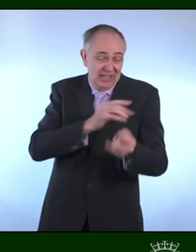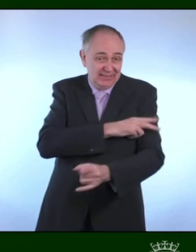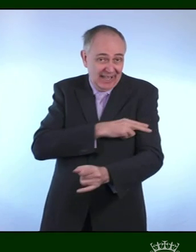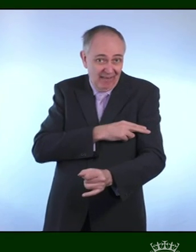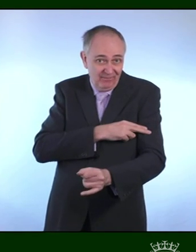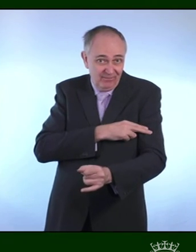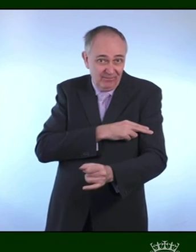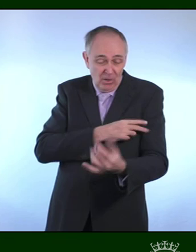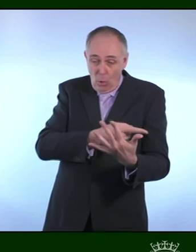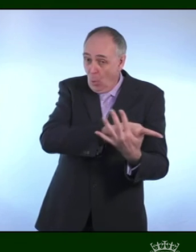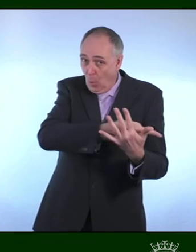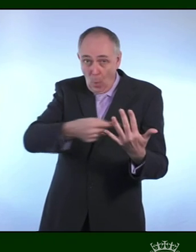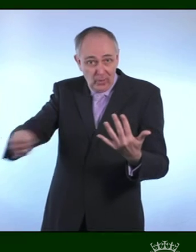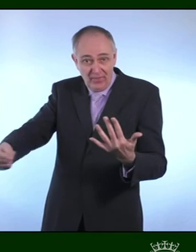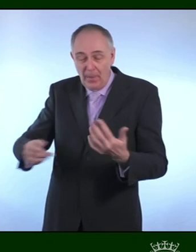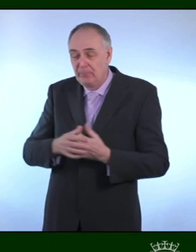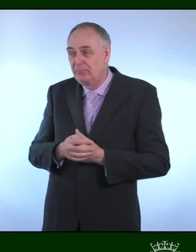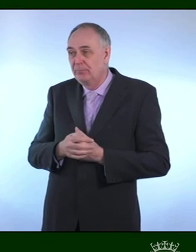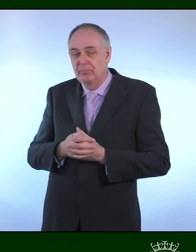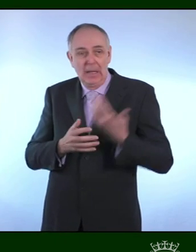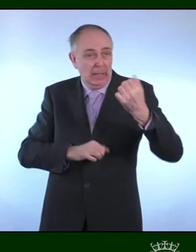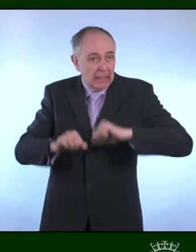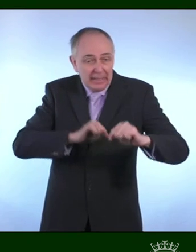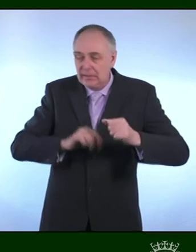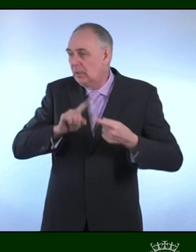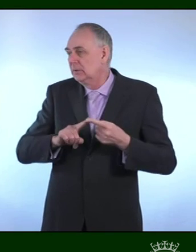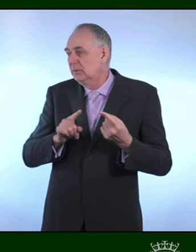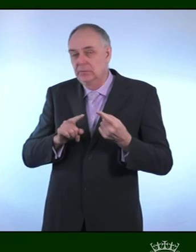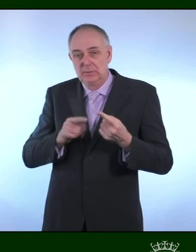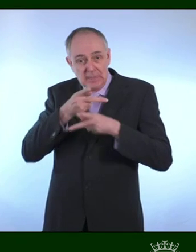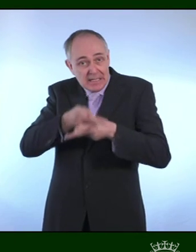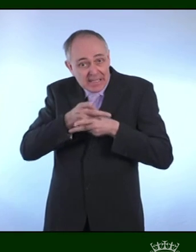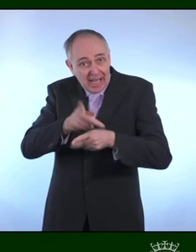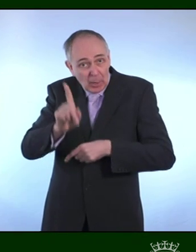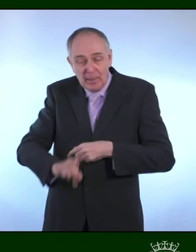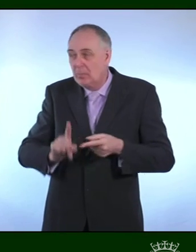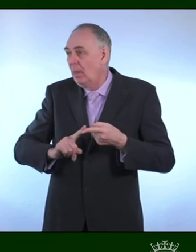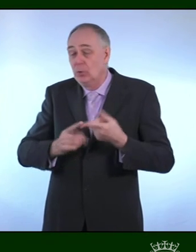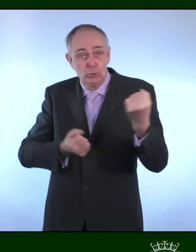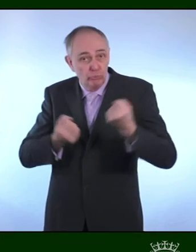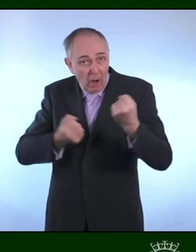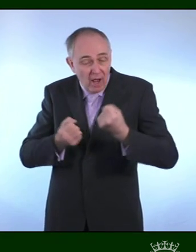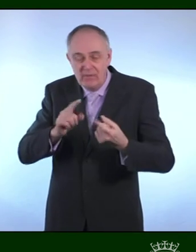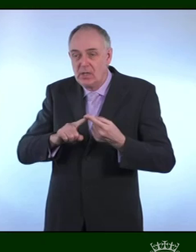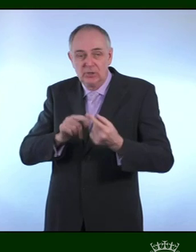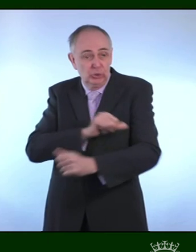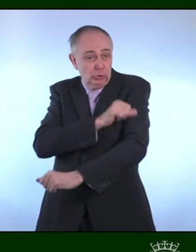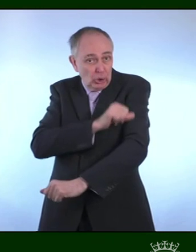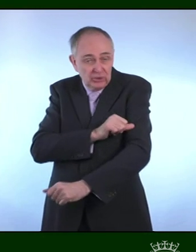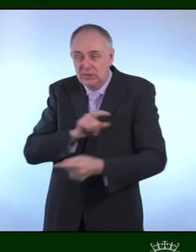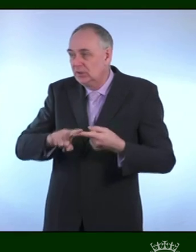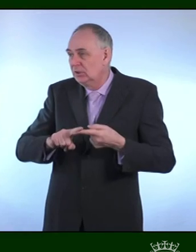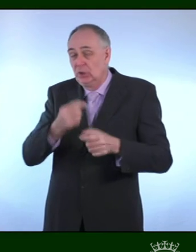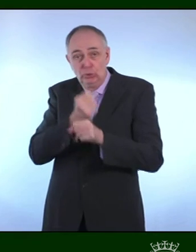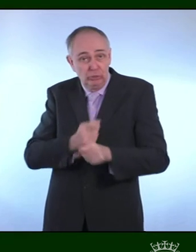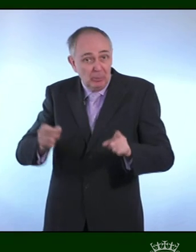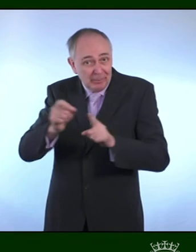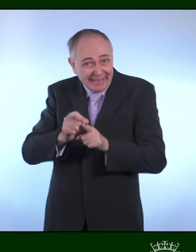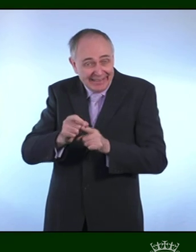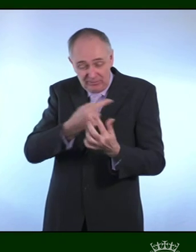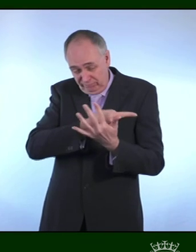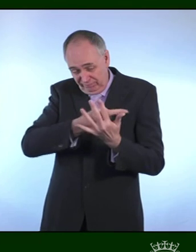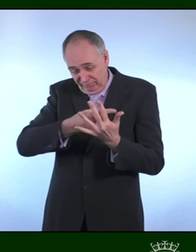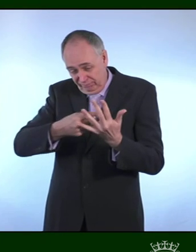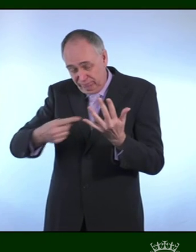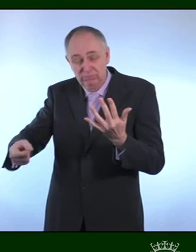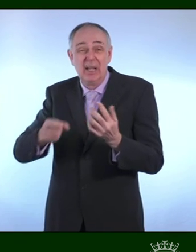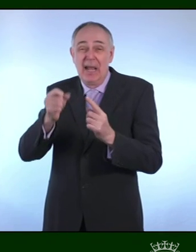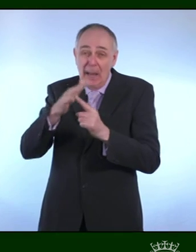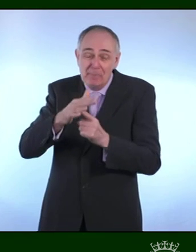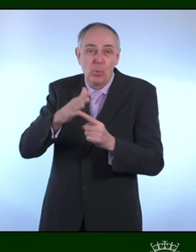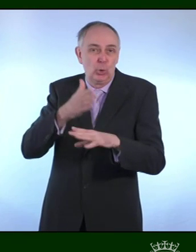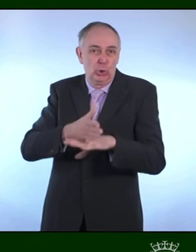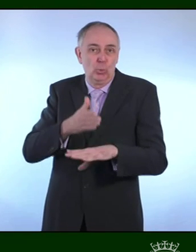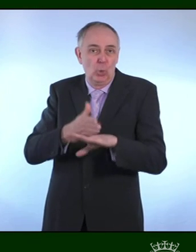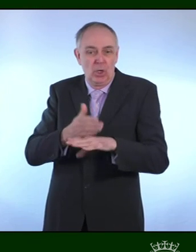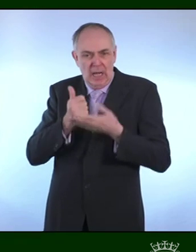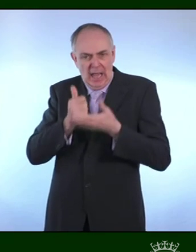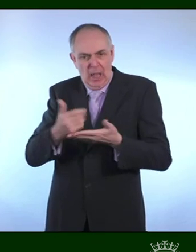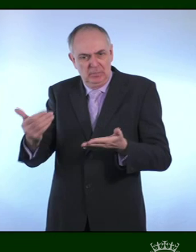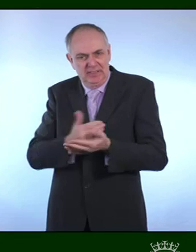Every last one of them, from consultants to cleaners, carers to nurses, drivers to maintenance workers, GPs to paramedics, are performing vital work to save the lives of others.